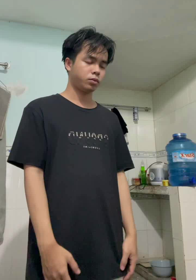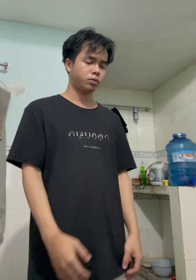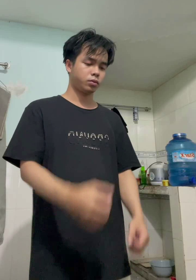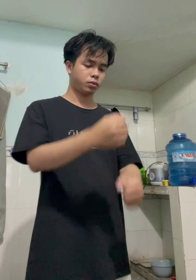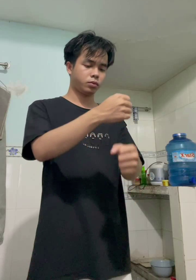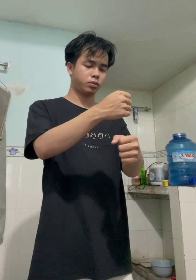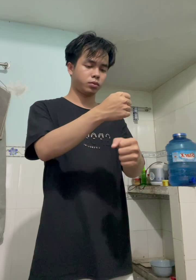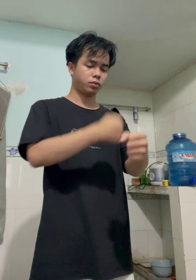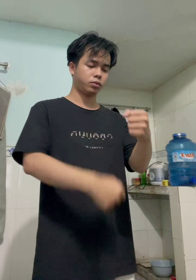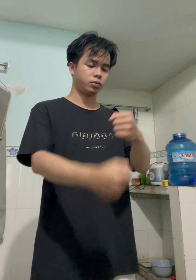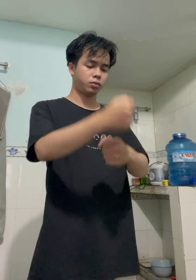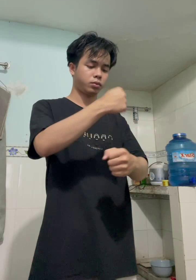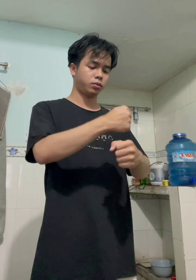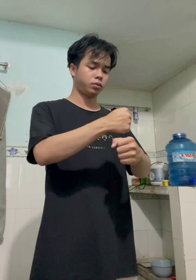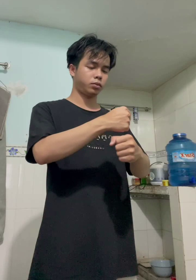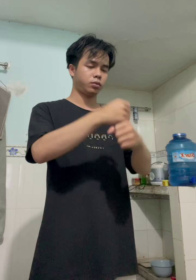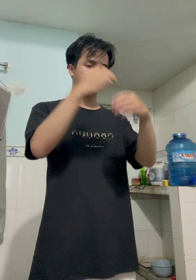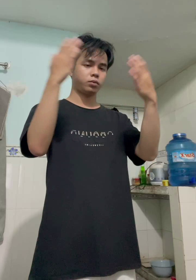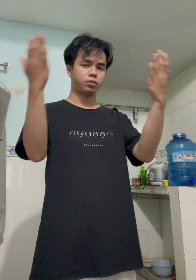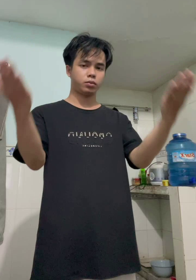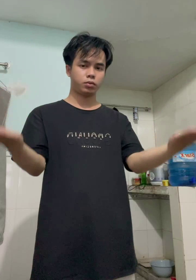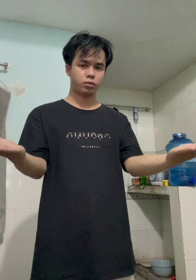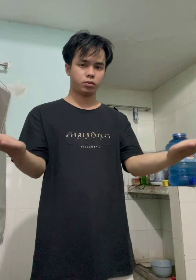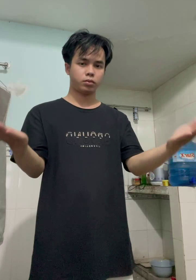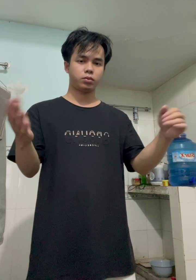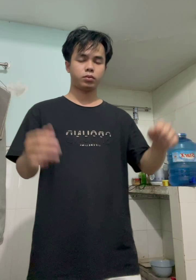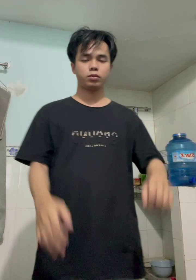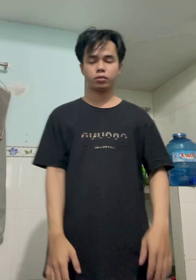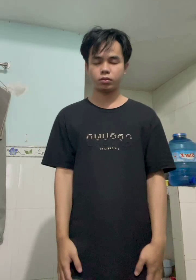nam nay